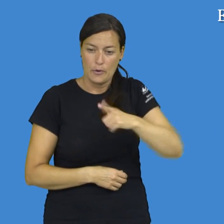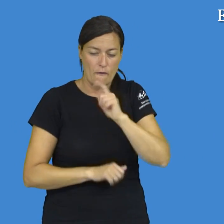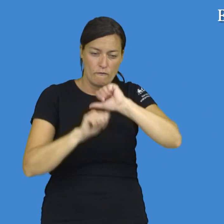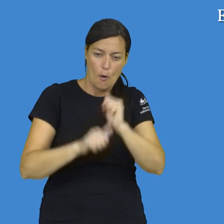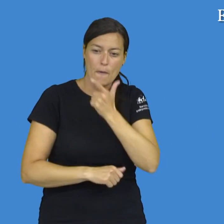forma